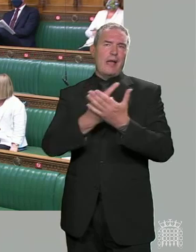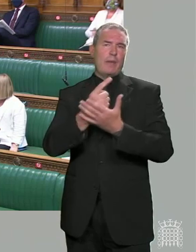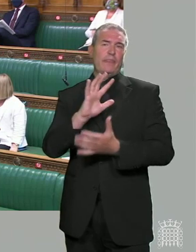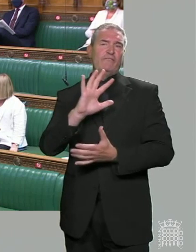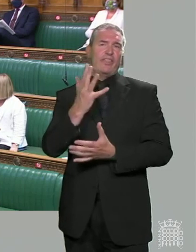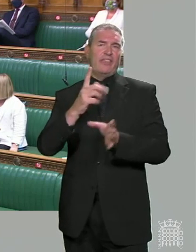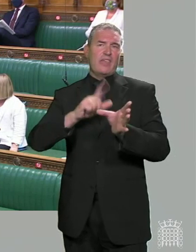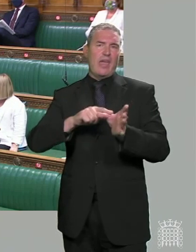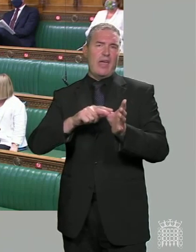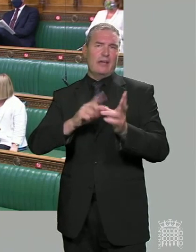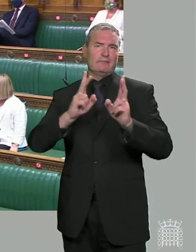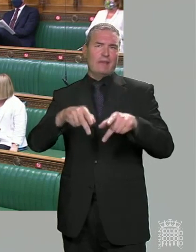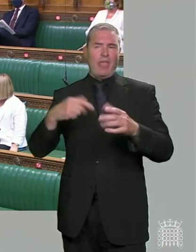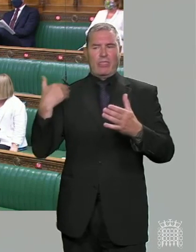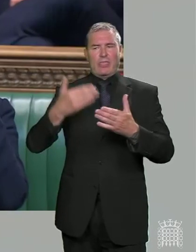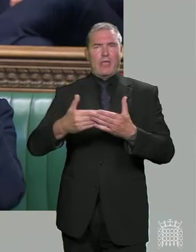I associate myself with the remarks concerning the fifth anniversary of the murder of Jo Cox.